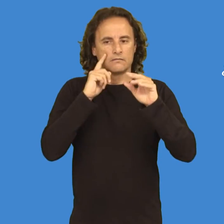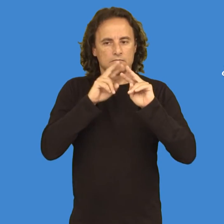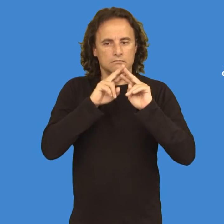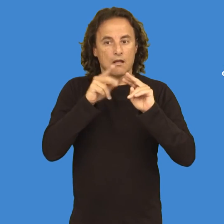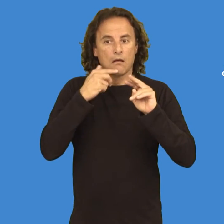revisar